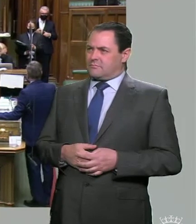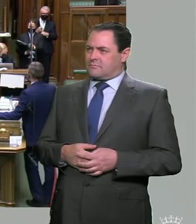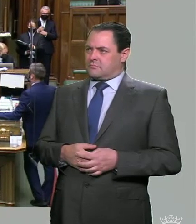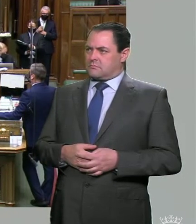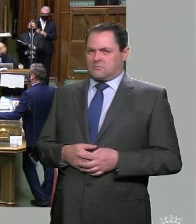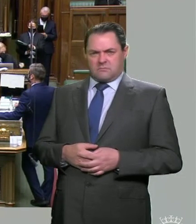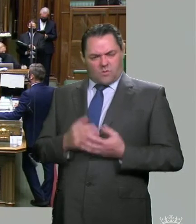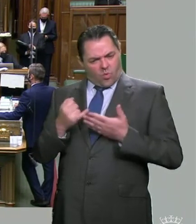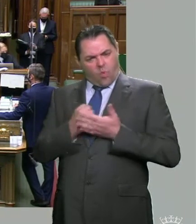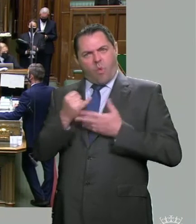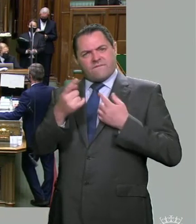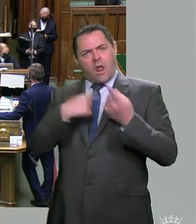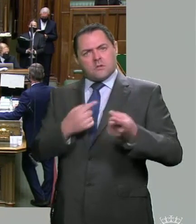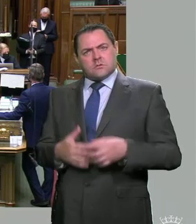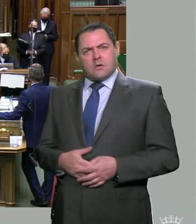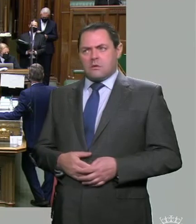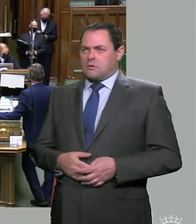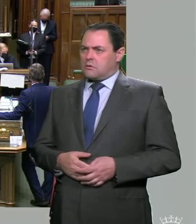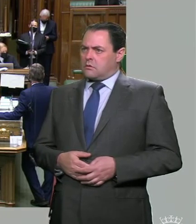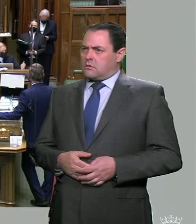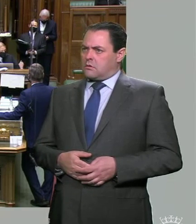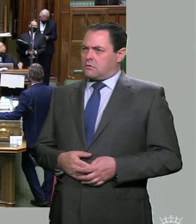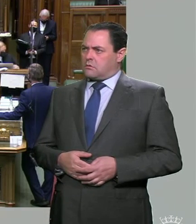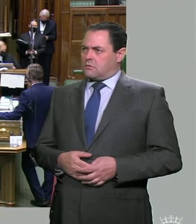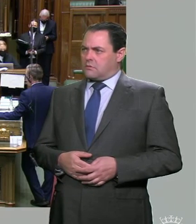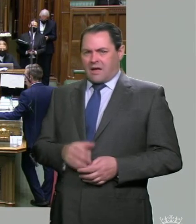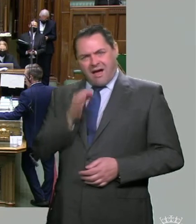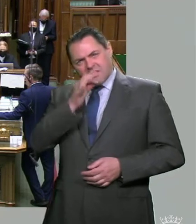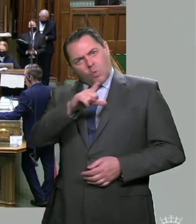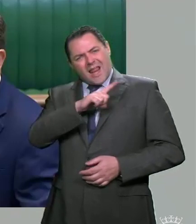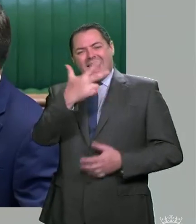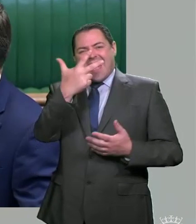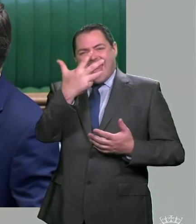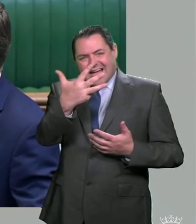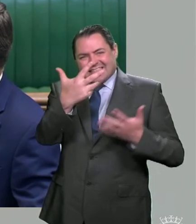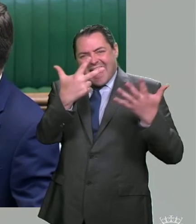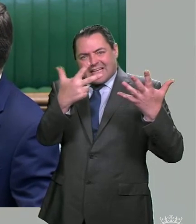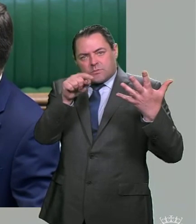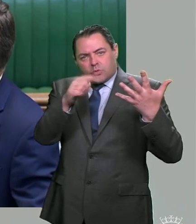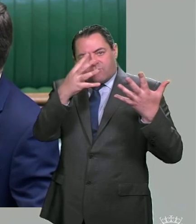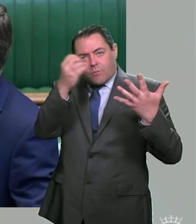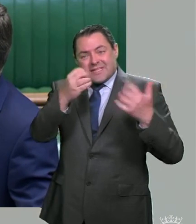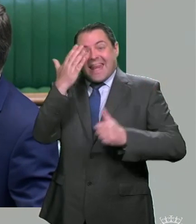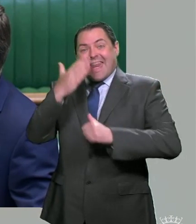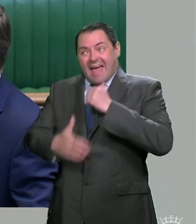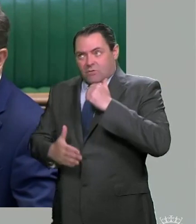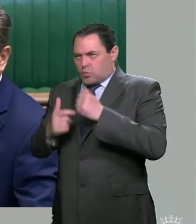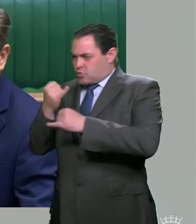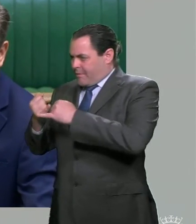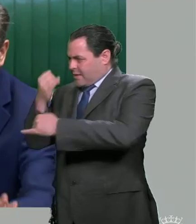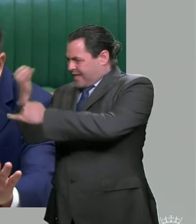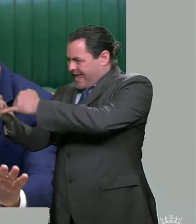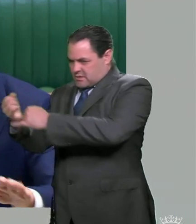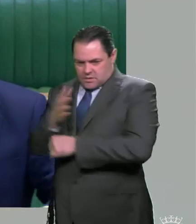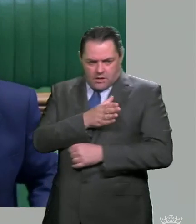What an appalling answer. I asked the Prime Minister why 98.4% of cases are not getting into the system and he talks about sentence.